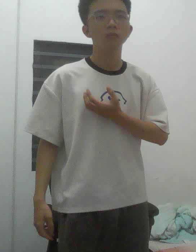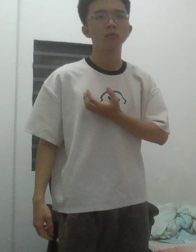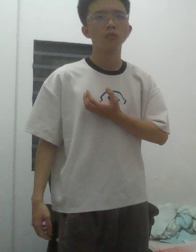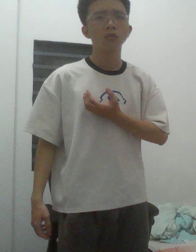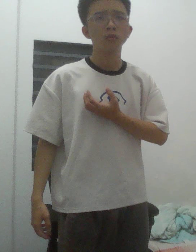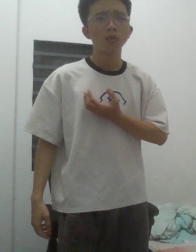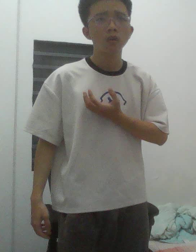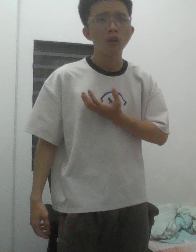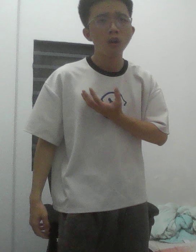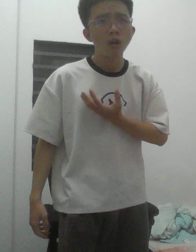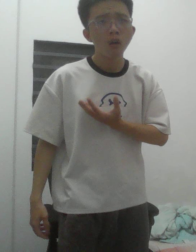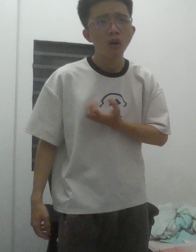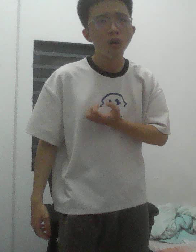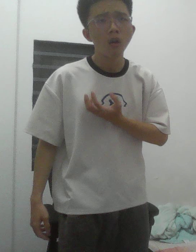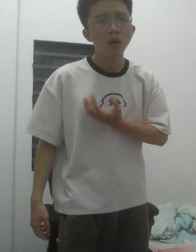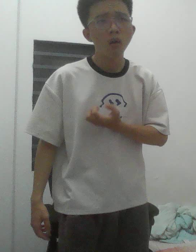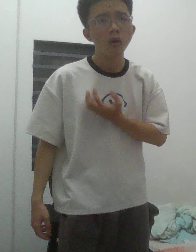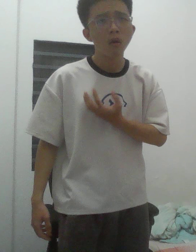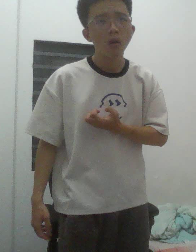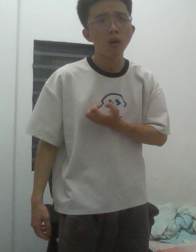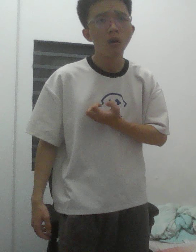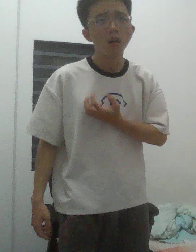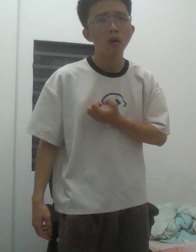lo so